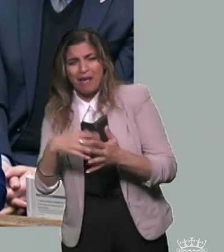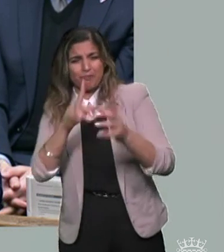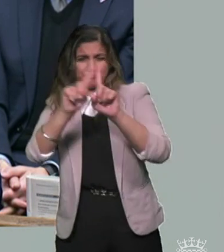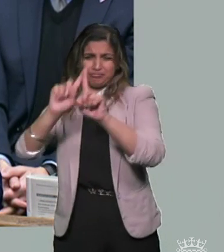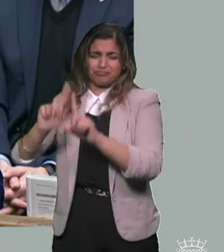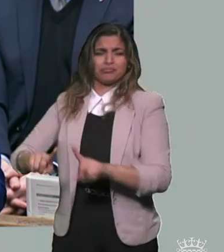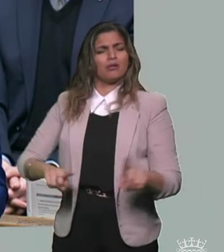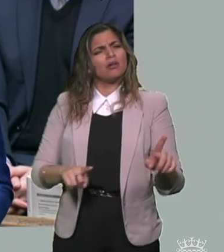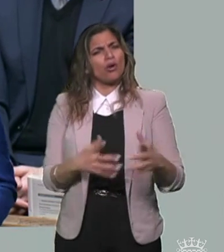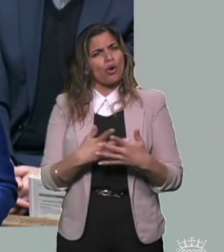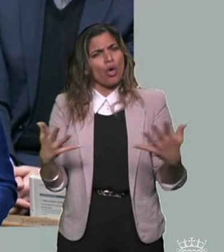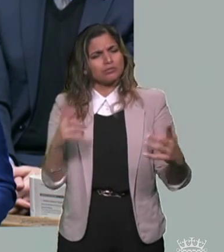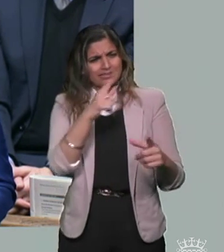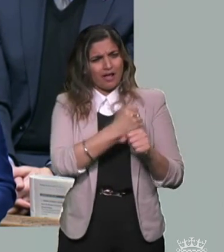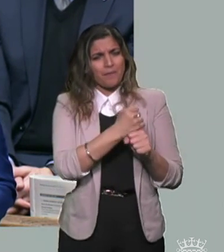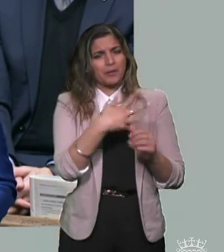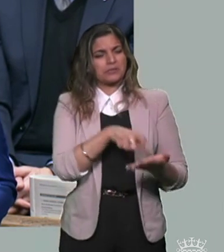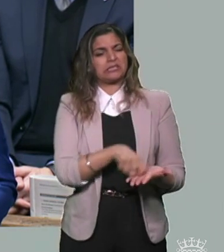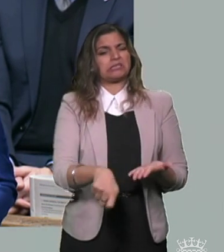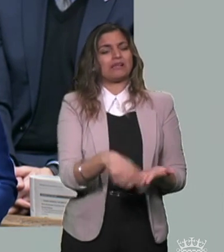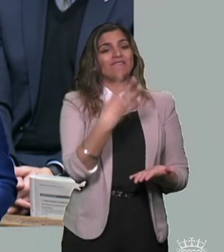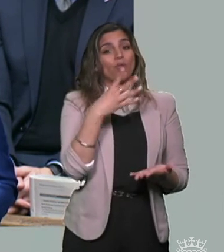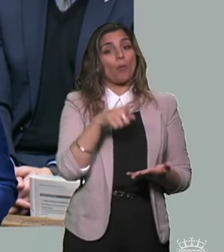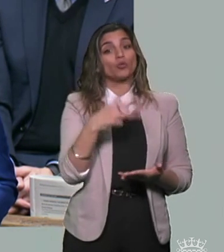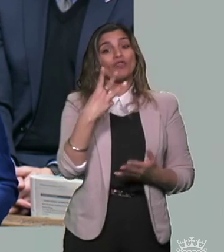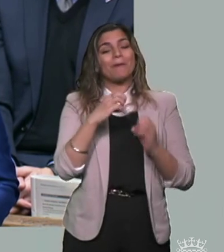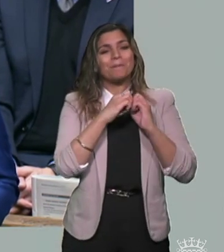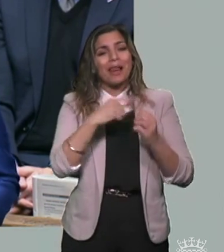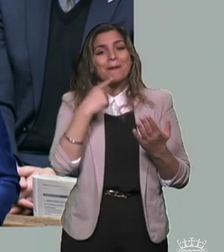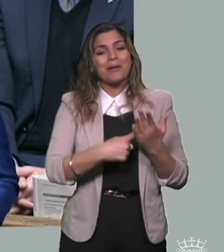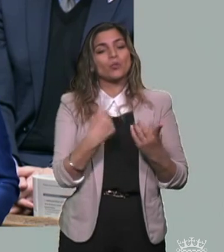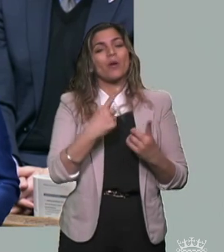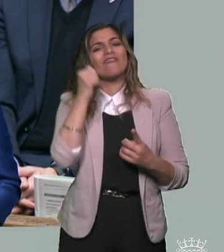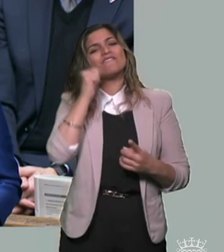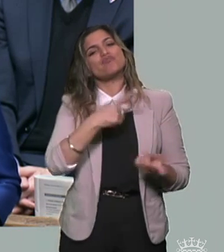Meanwhile, his Government have written off £4.3 billion to fraudsters.